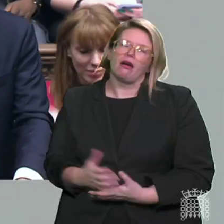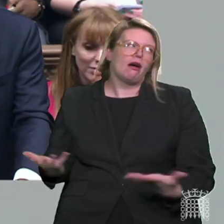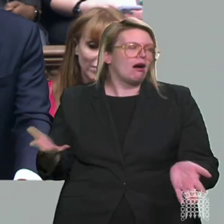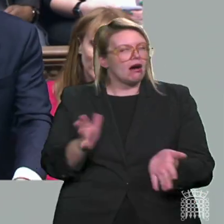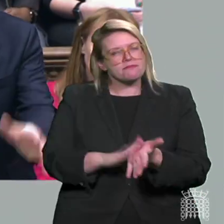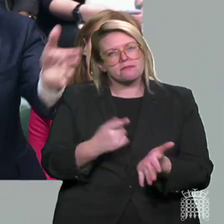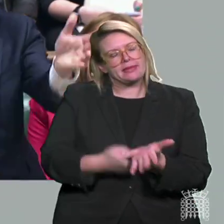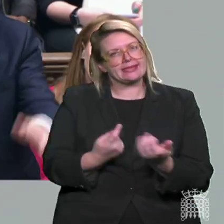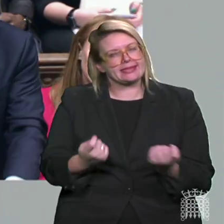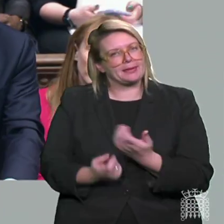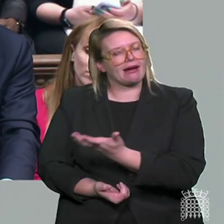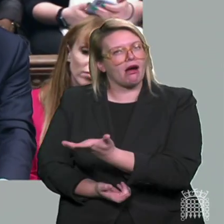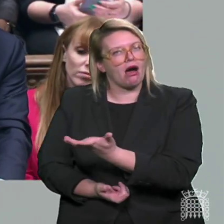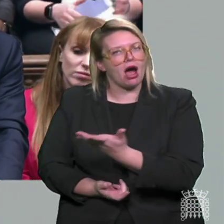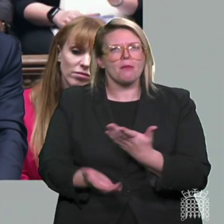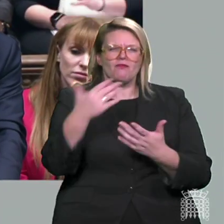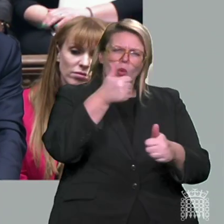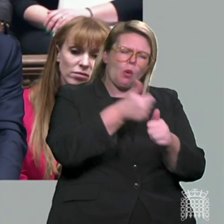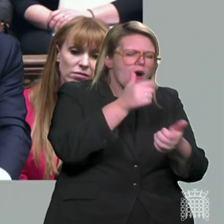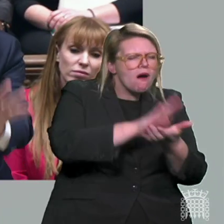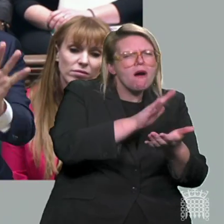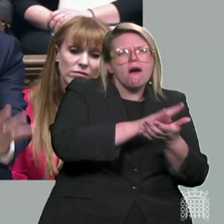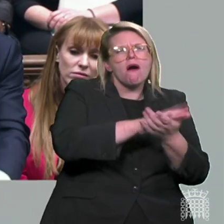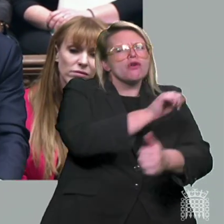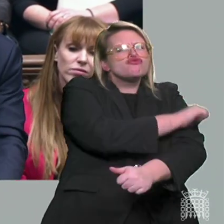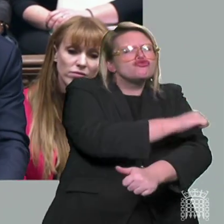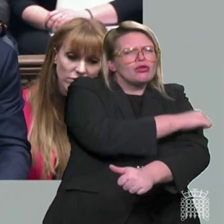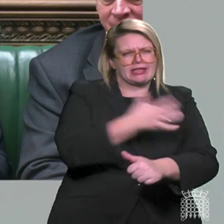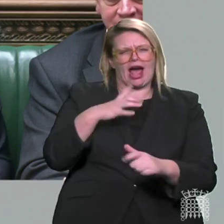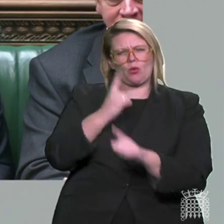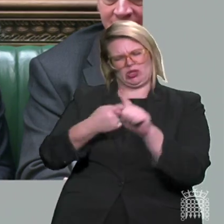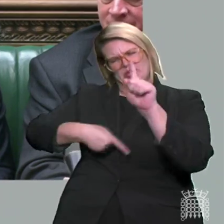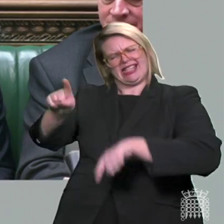They have gone from clapping the nurses to sacking the nurses, it is that simple.